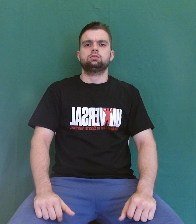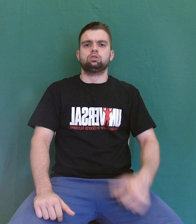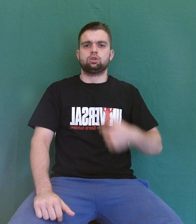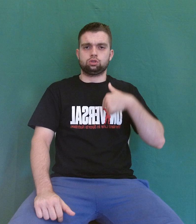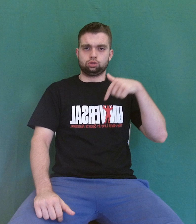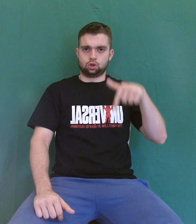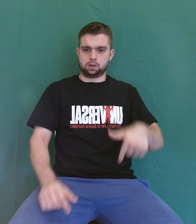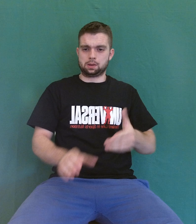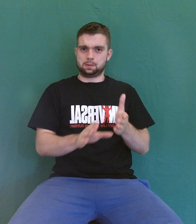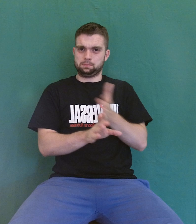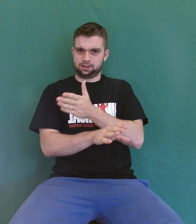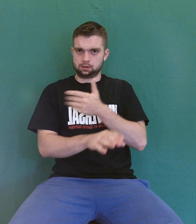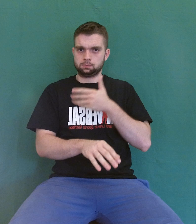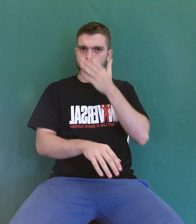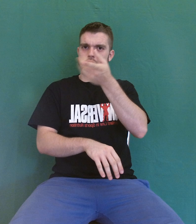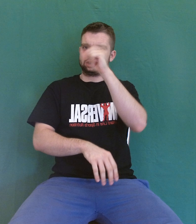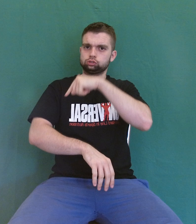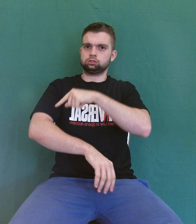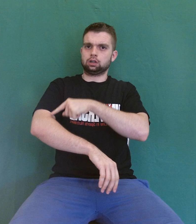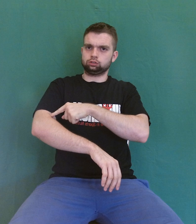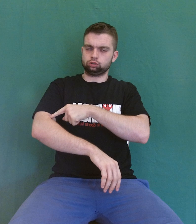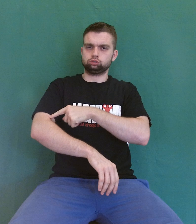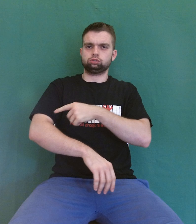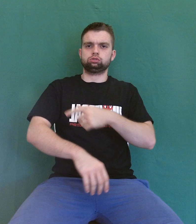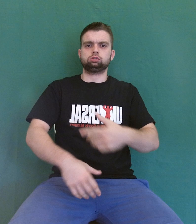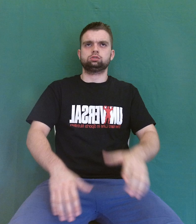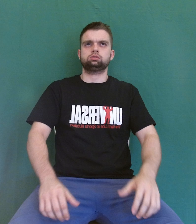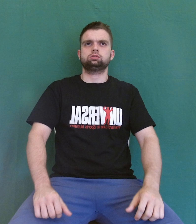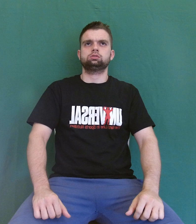ΕΓΩ ΤΩΡΑ ΠΡΙΝ ΕΓΩ ΠΗΓΑ ΑΛΛΟ ΓΙΑΤΡΟ